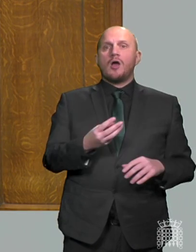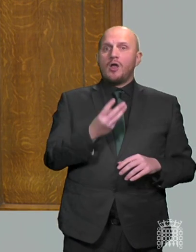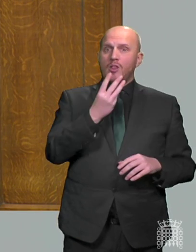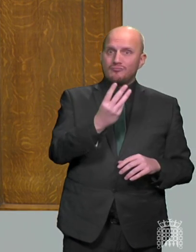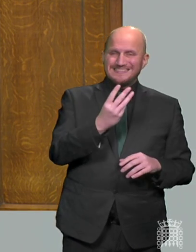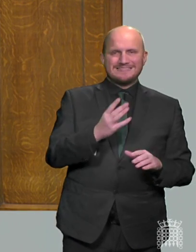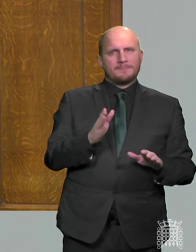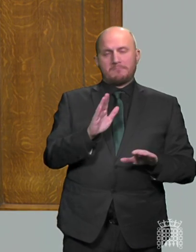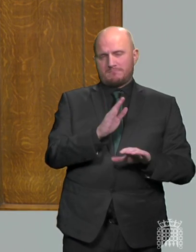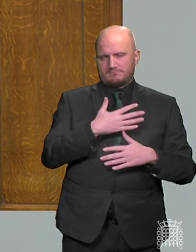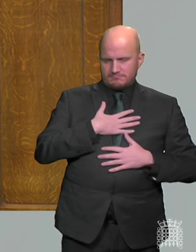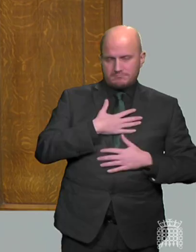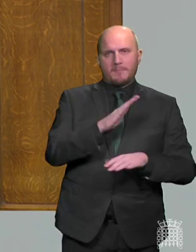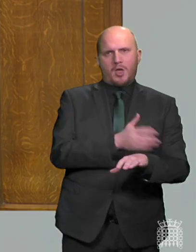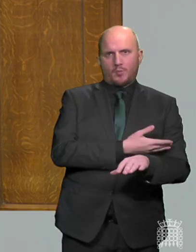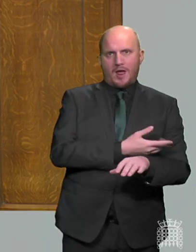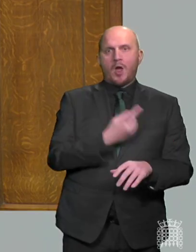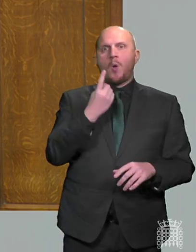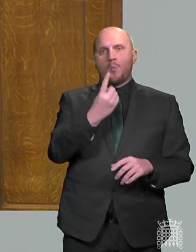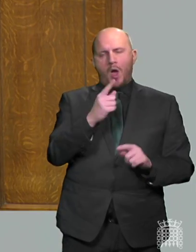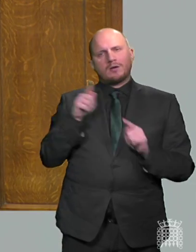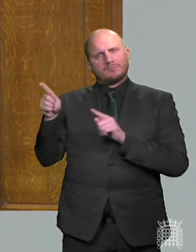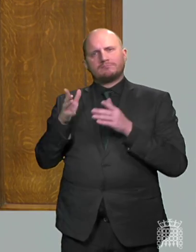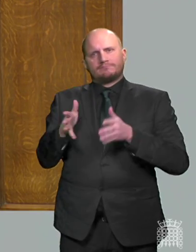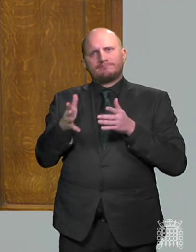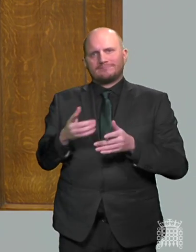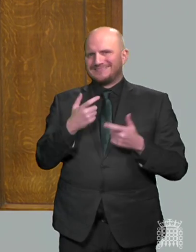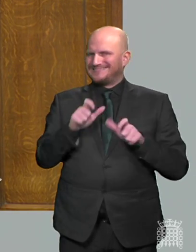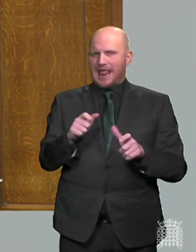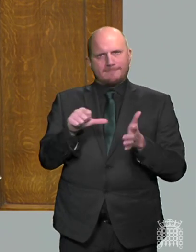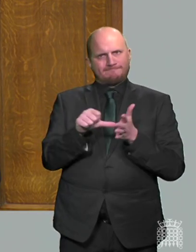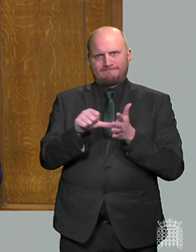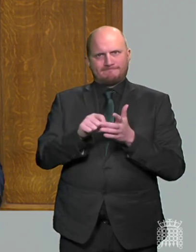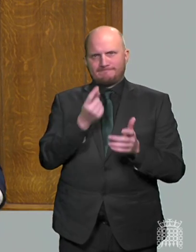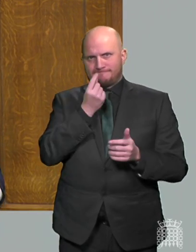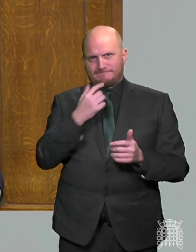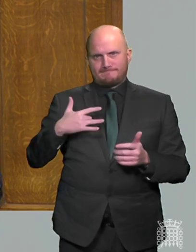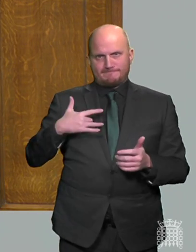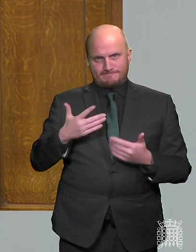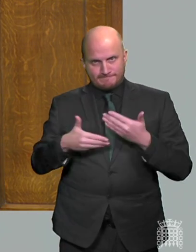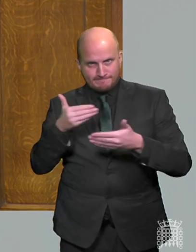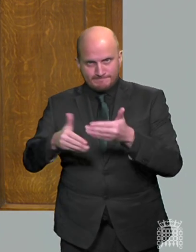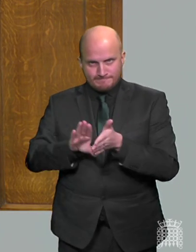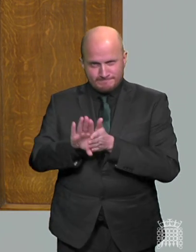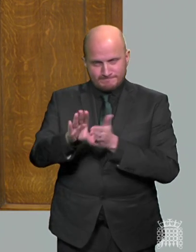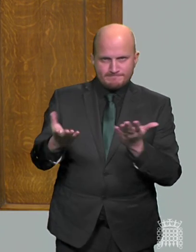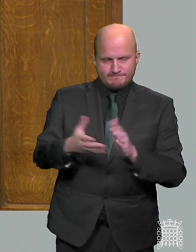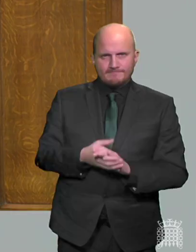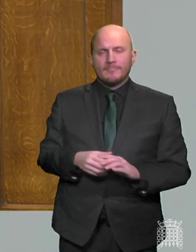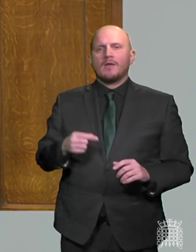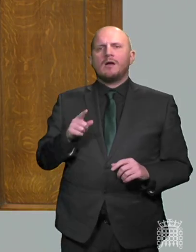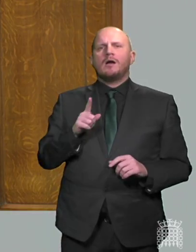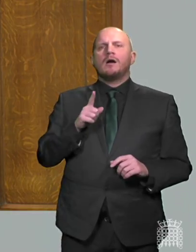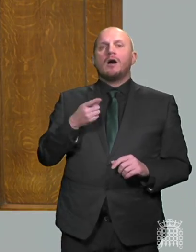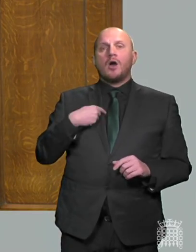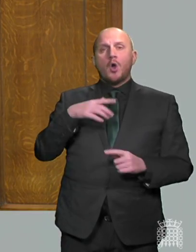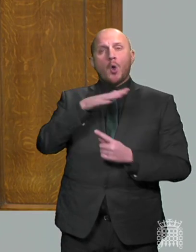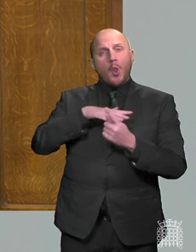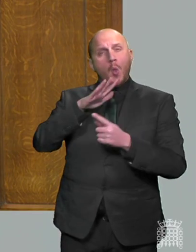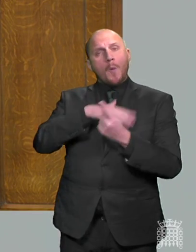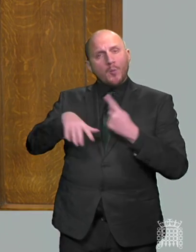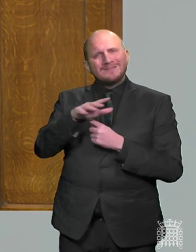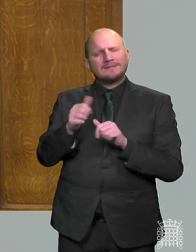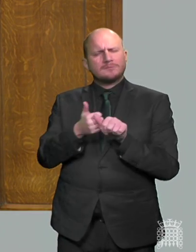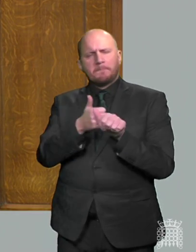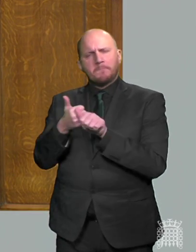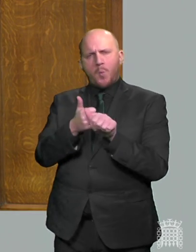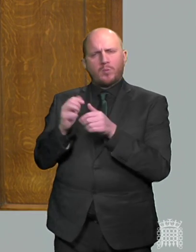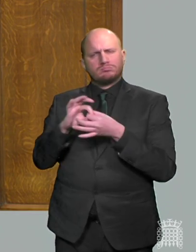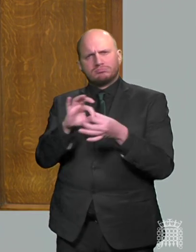They and their families are in my thoughts and prayers. Will my right honourable Friend pay tribute to the community in Kingshurst, who have come together and are supporting each other to get through this tragedy?